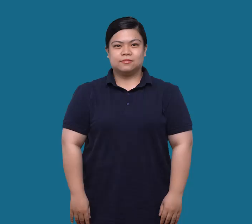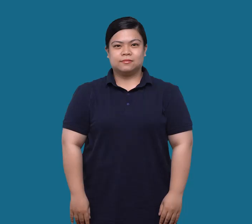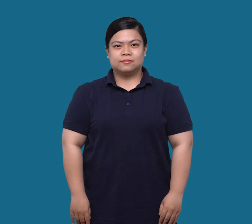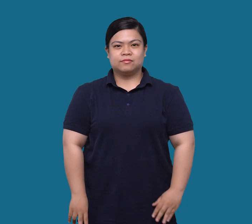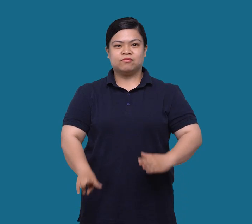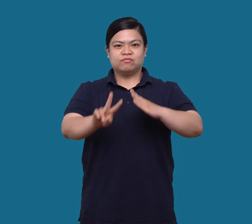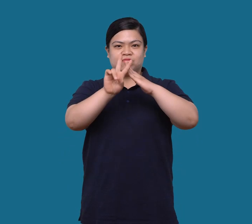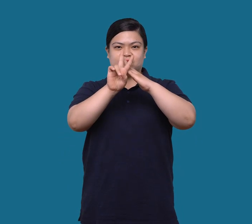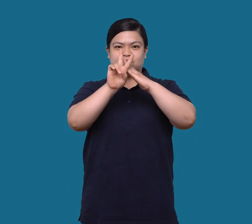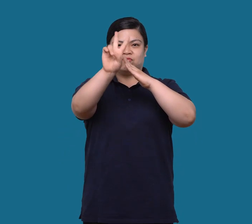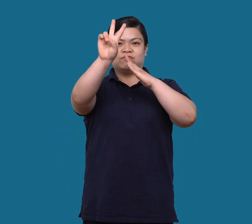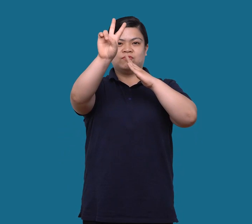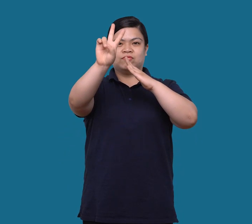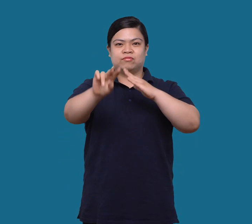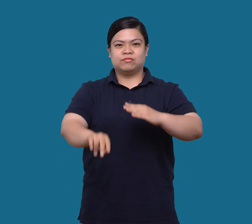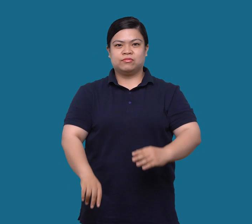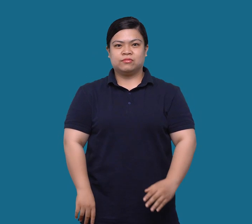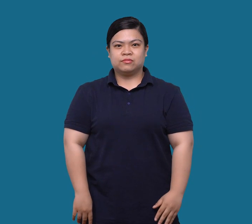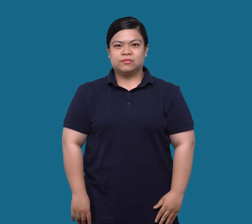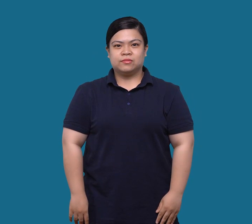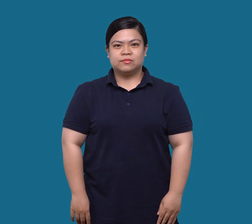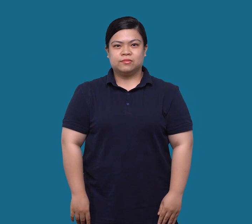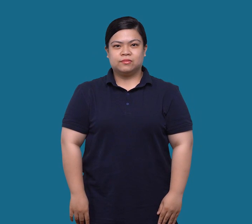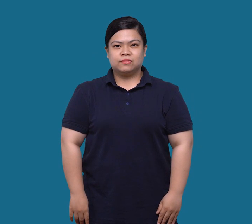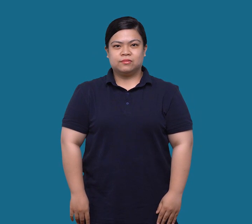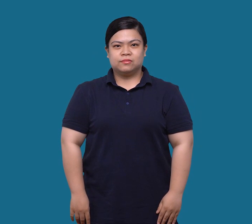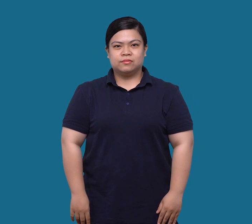cung điện